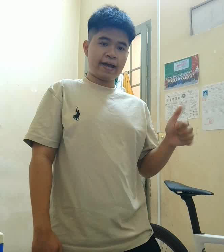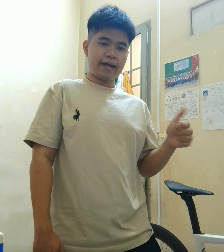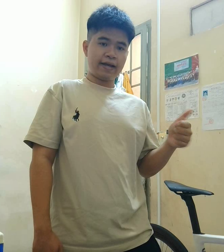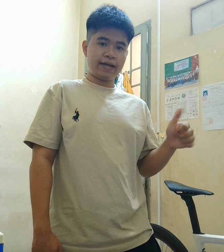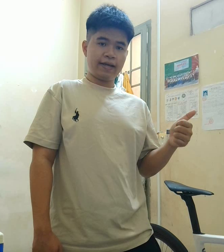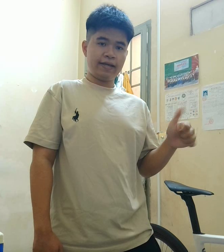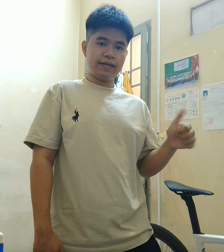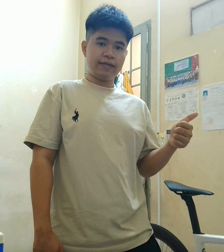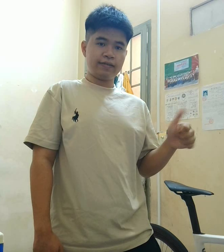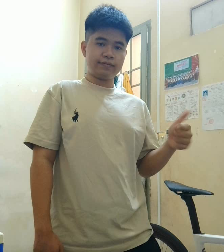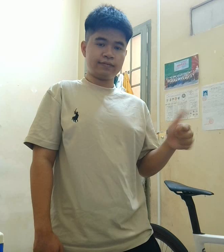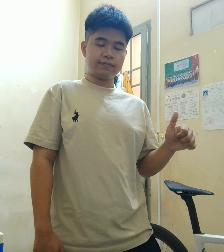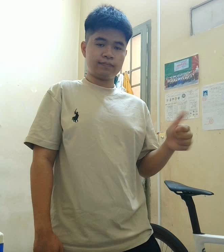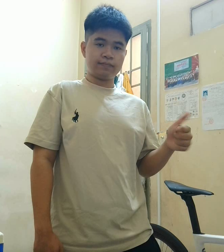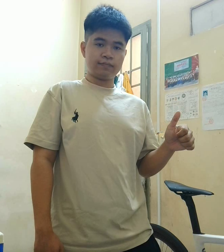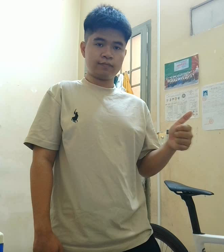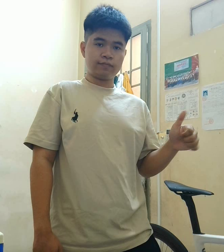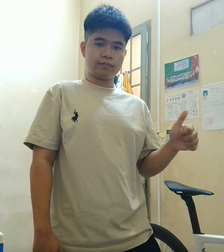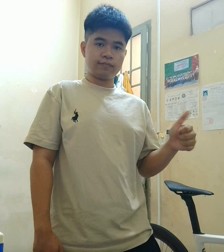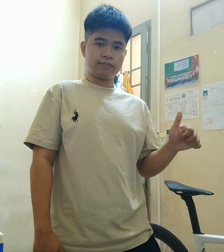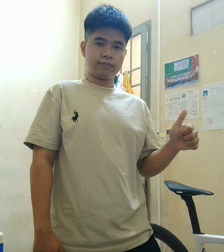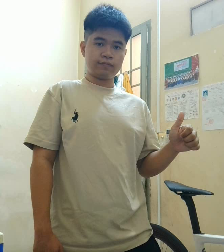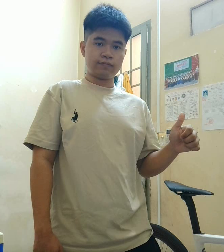ai